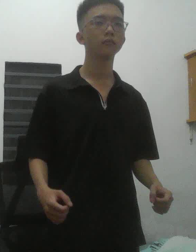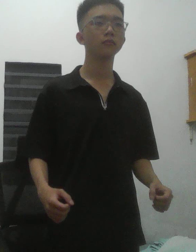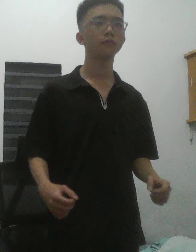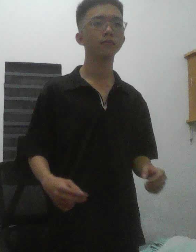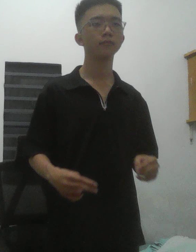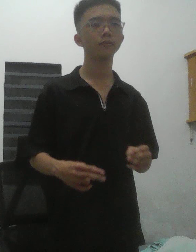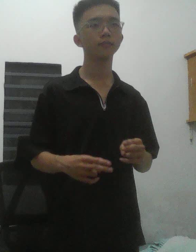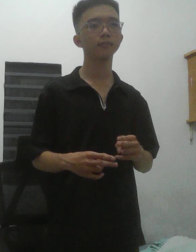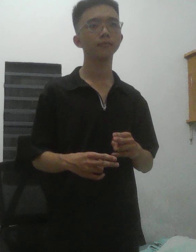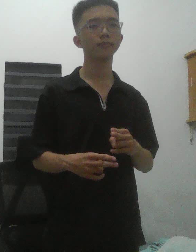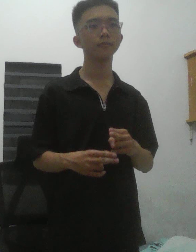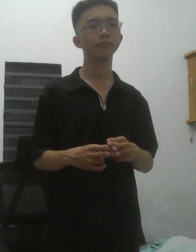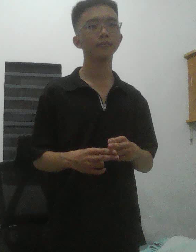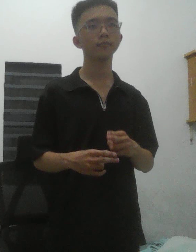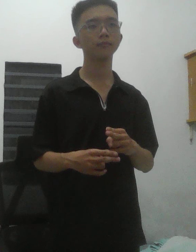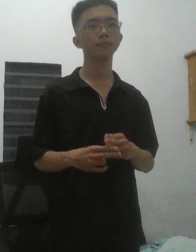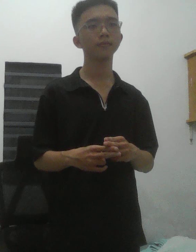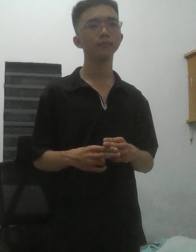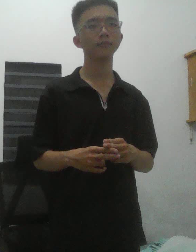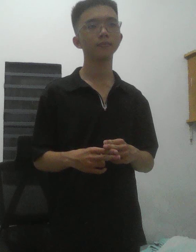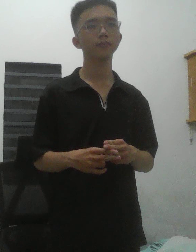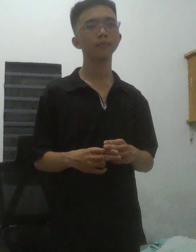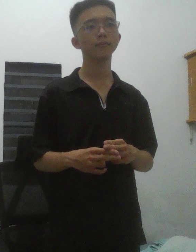ten